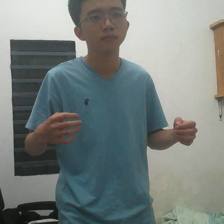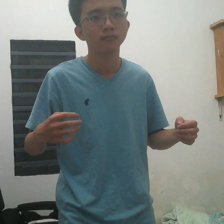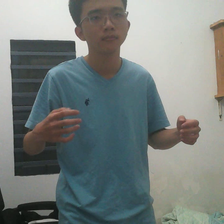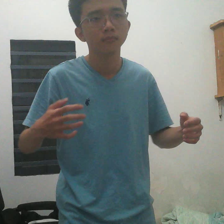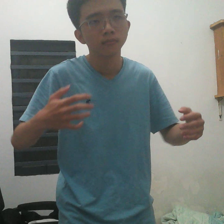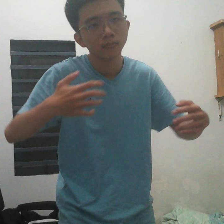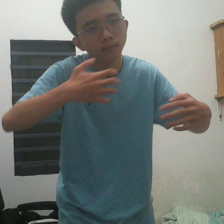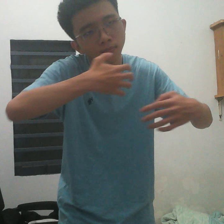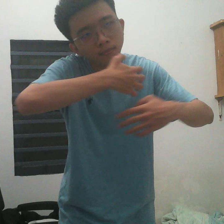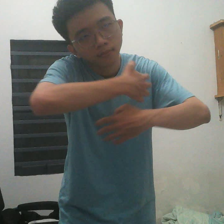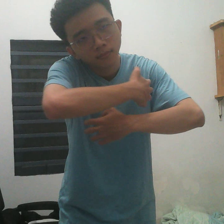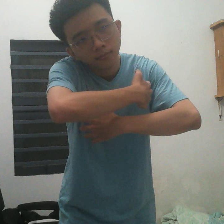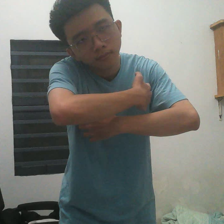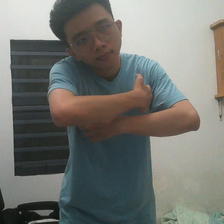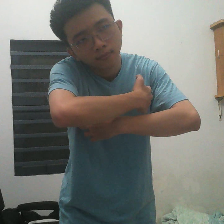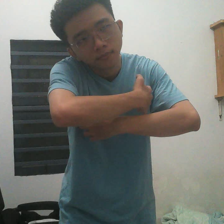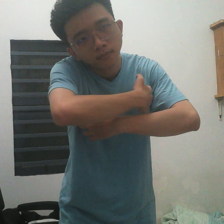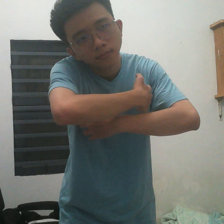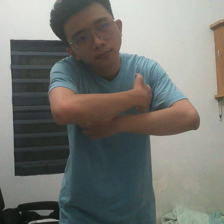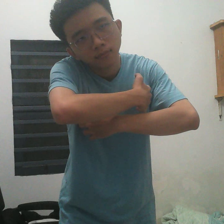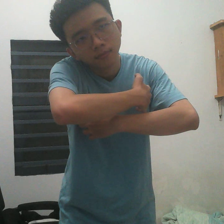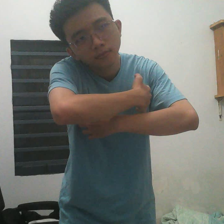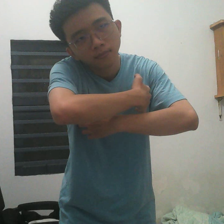om